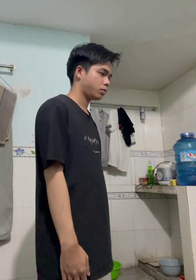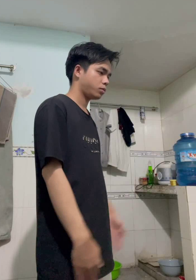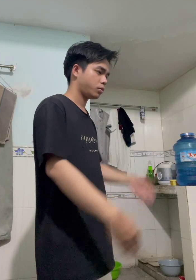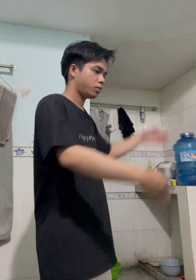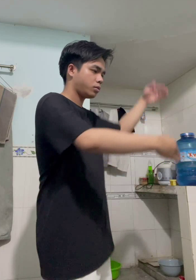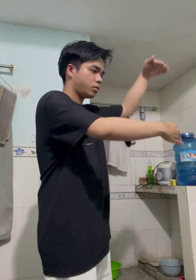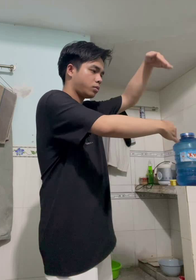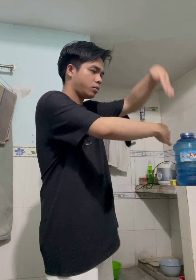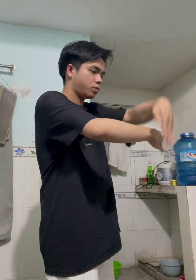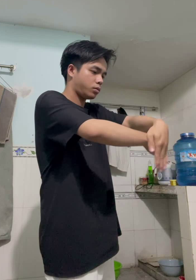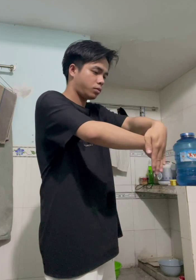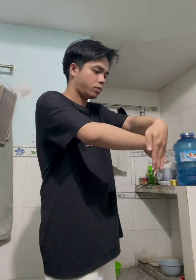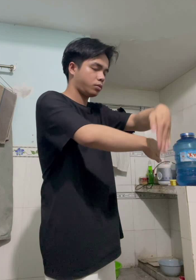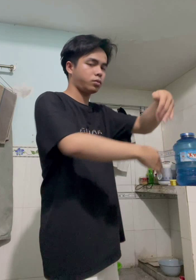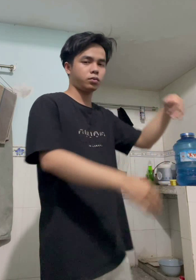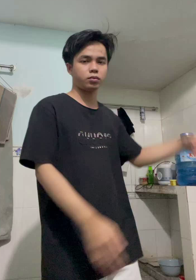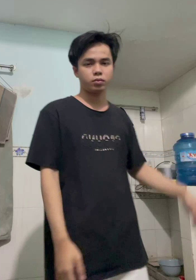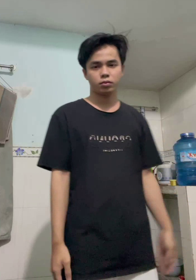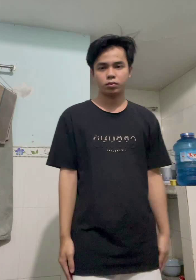buoi chieu